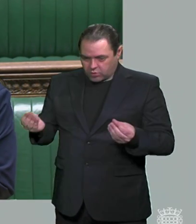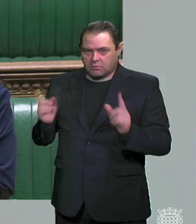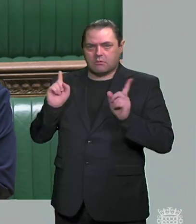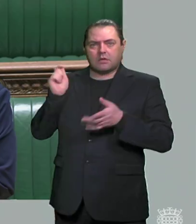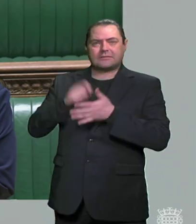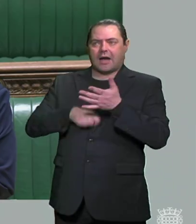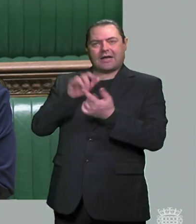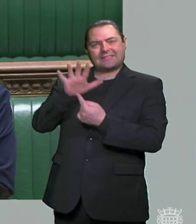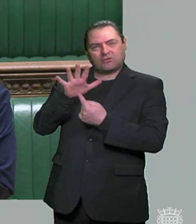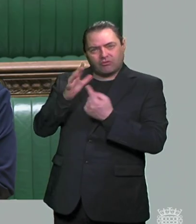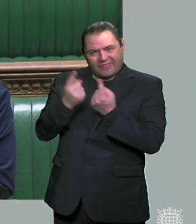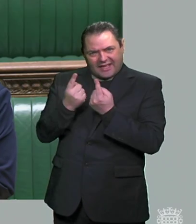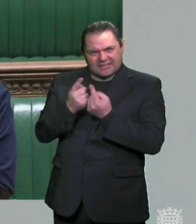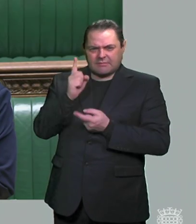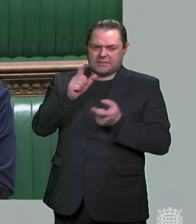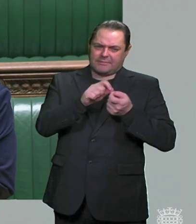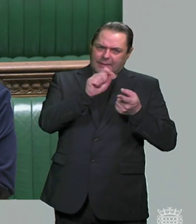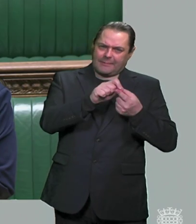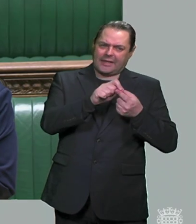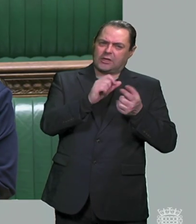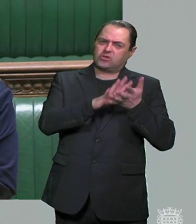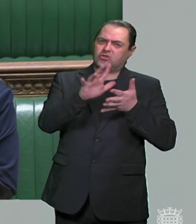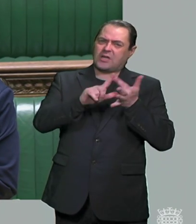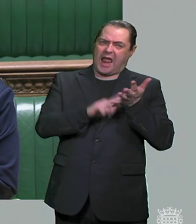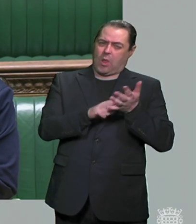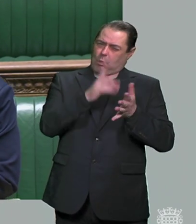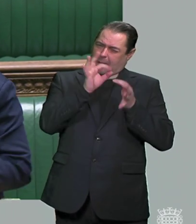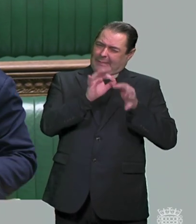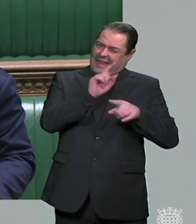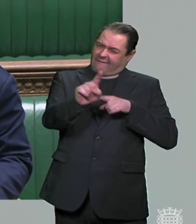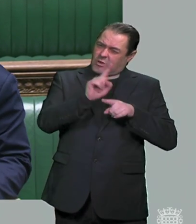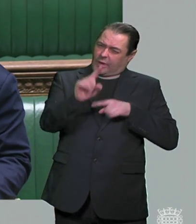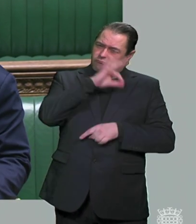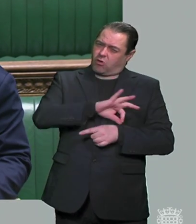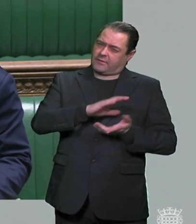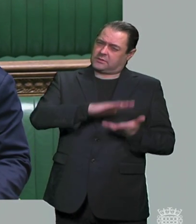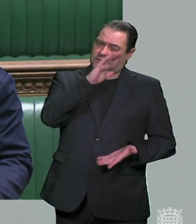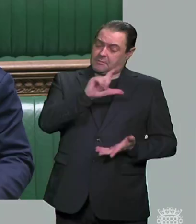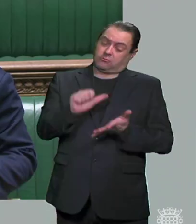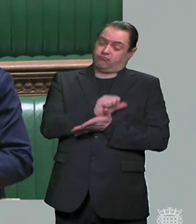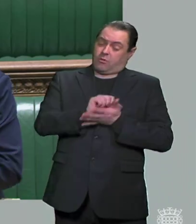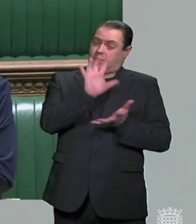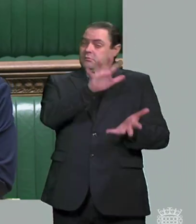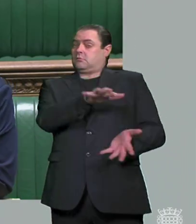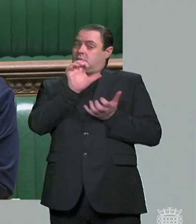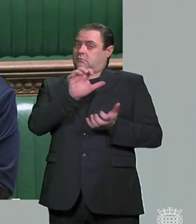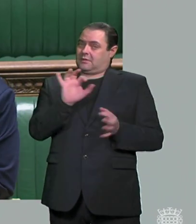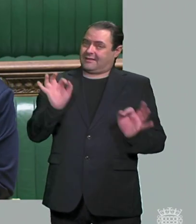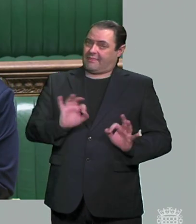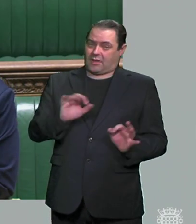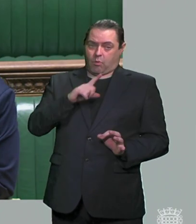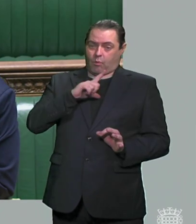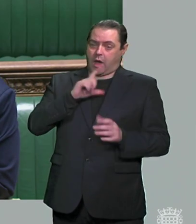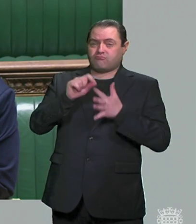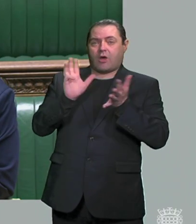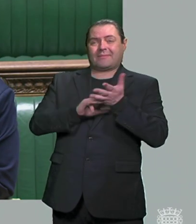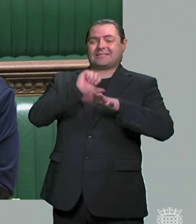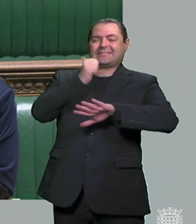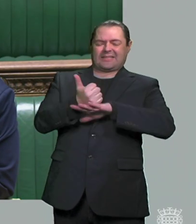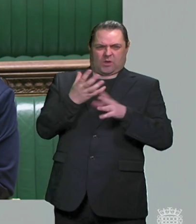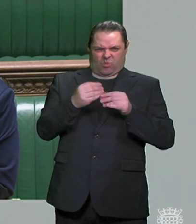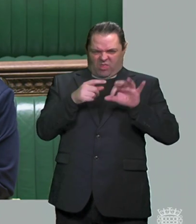At the same time, BP and Shell have made more than £1 billion a week in profits, while avoiding a proper windfall tax because of the loopholes the Prime Minister created in his scheme.